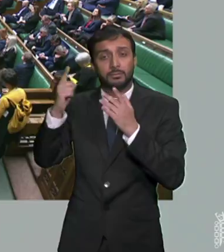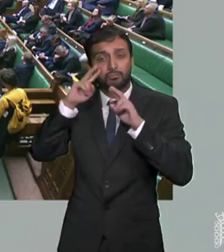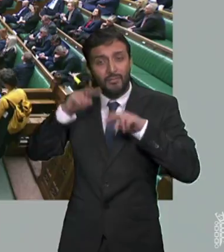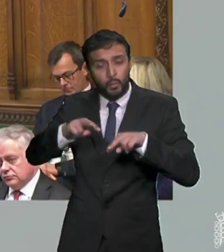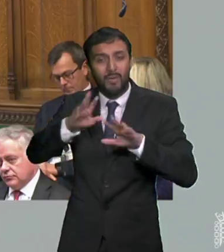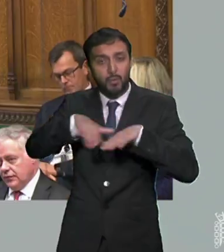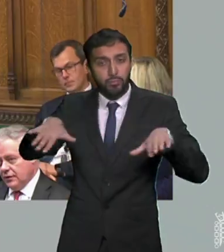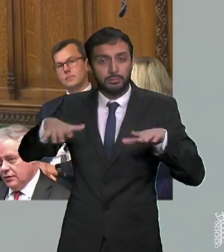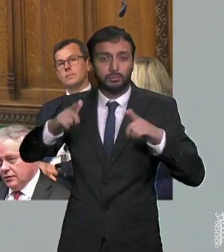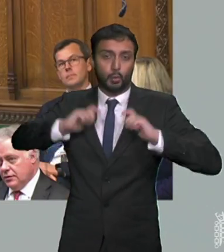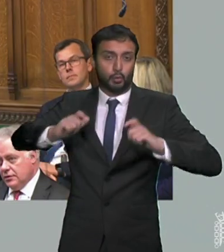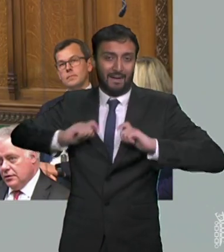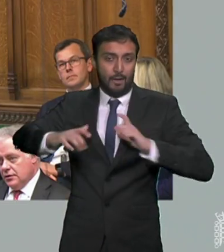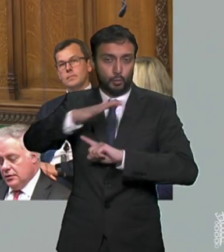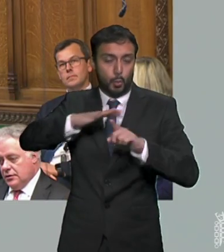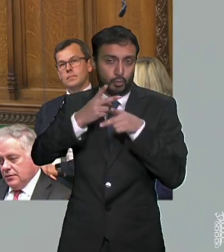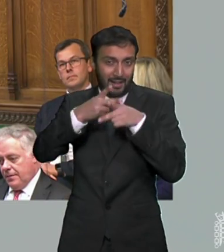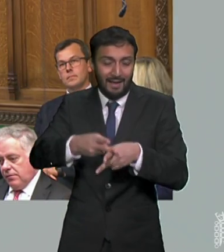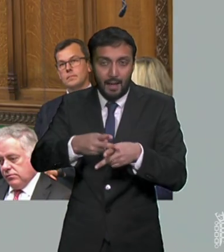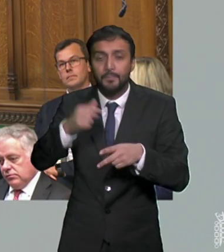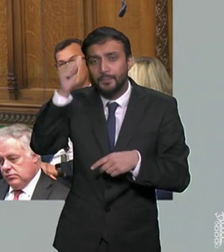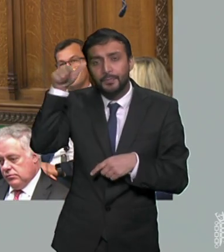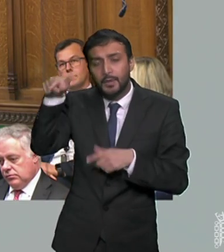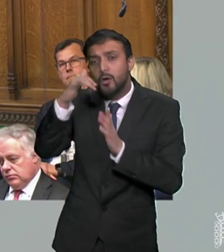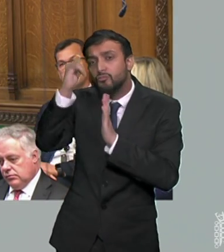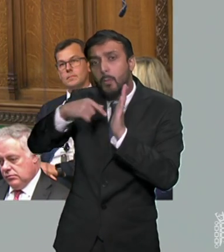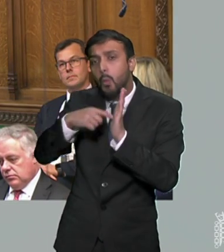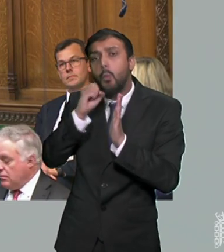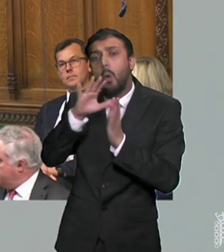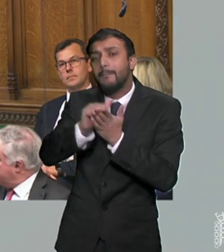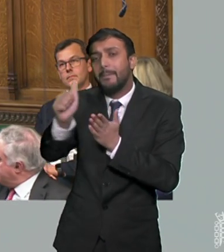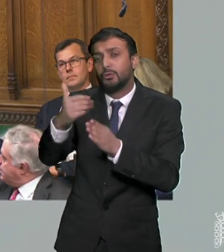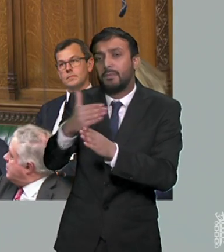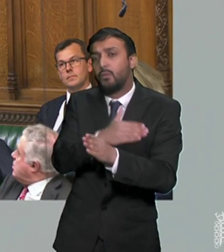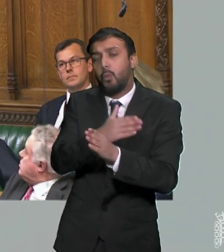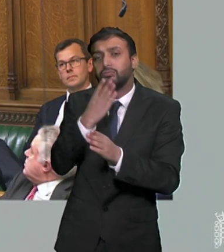I understand that there has been some disappointment that the response to it will not be published before Christmas.